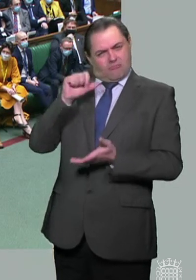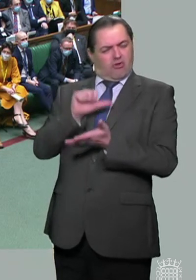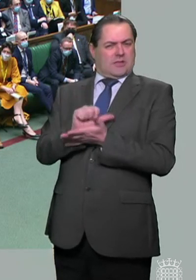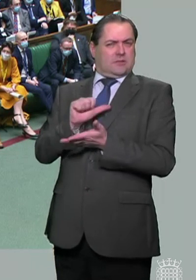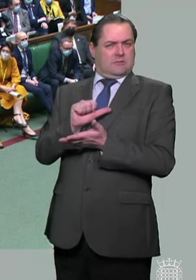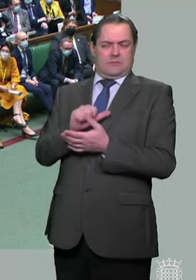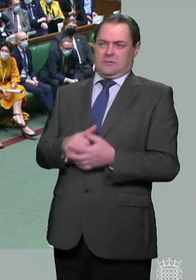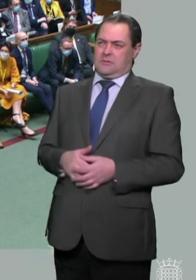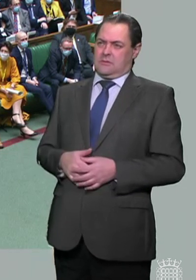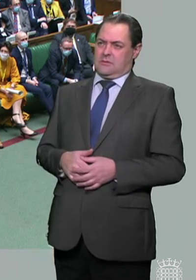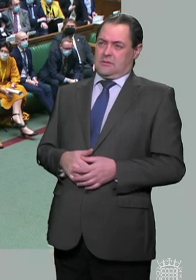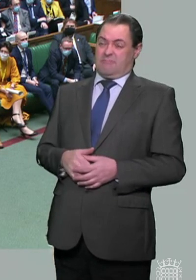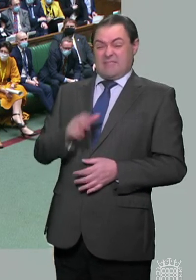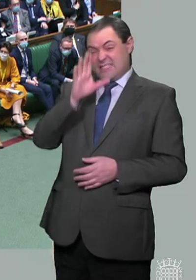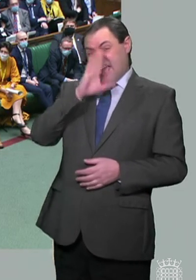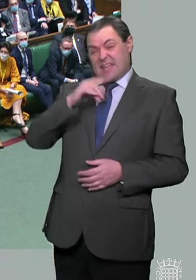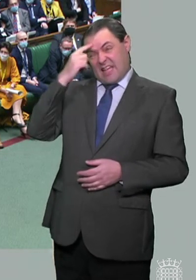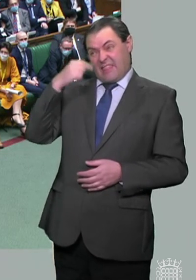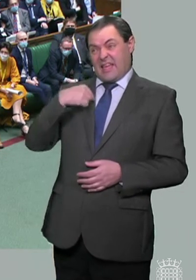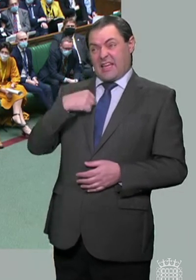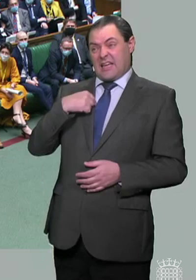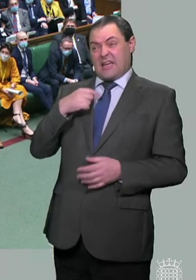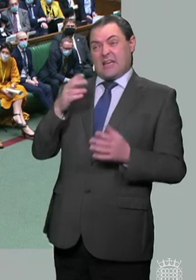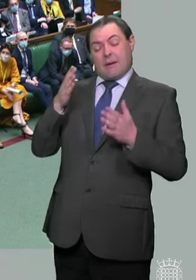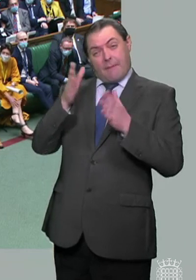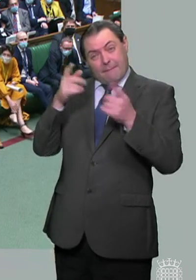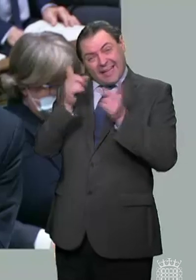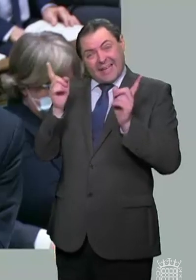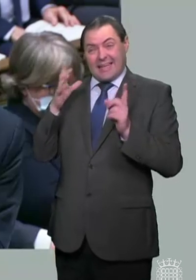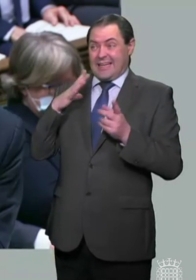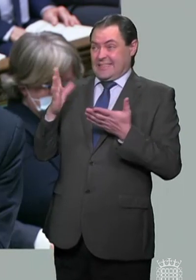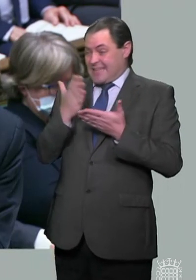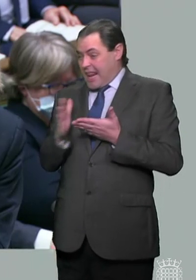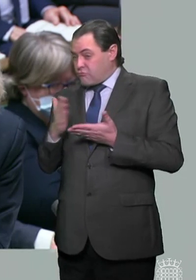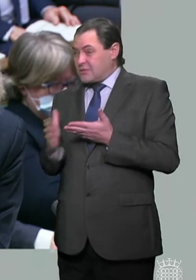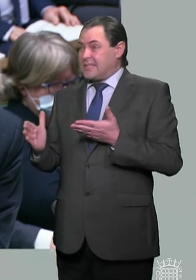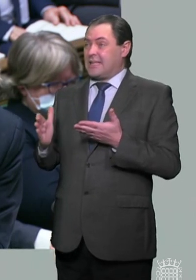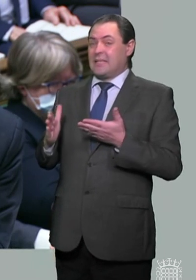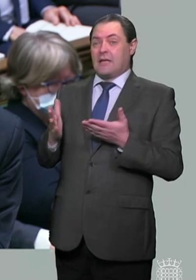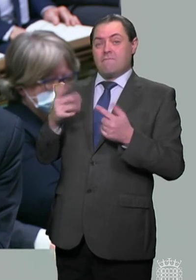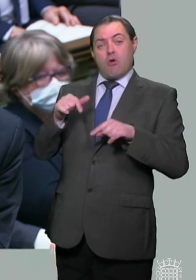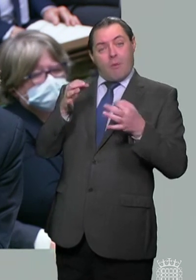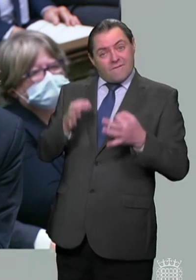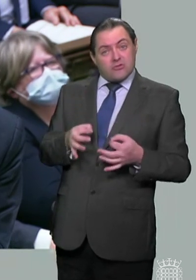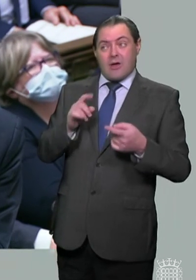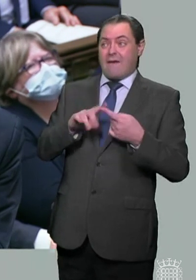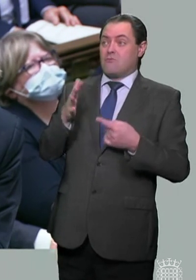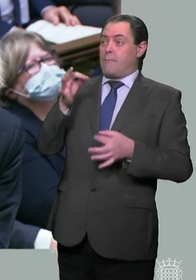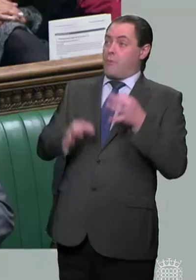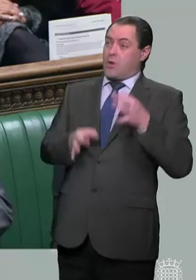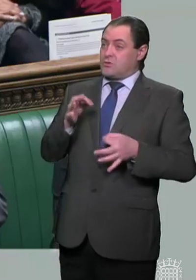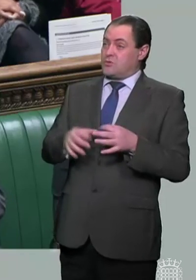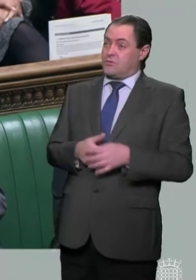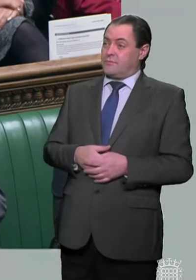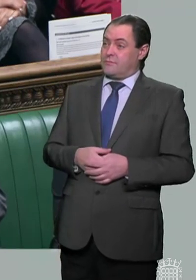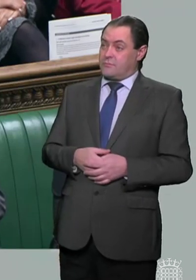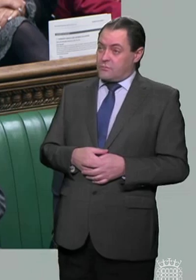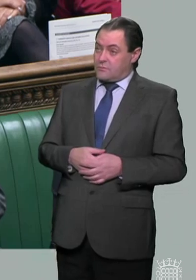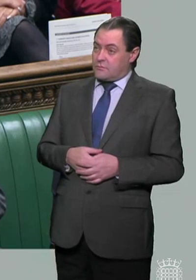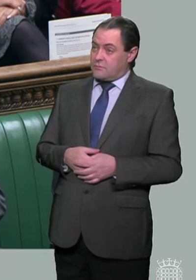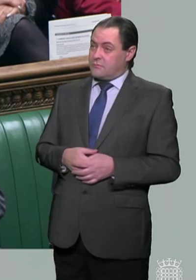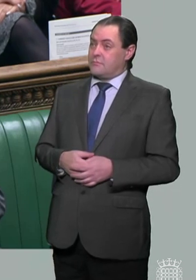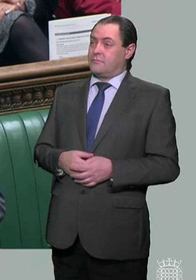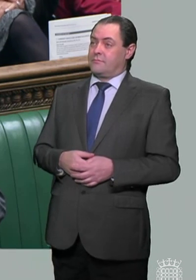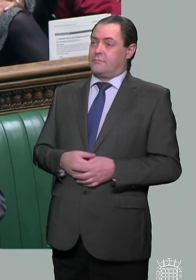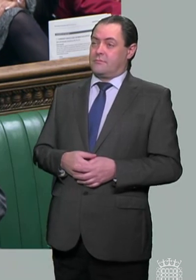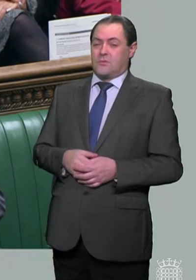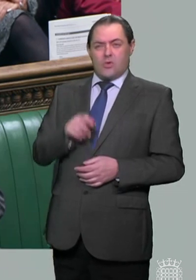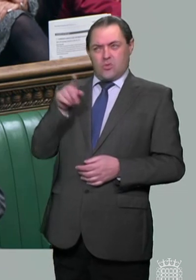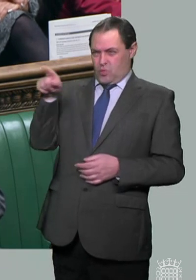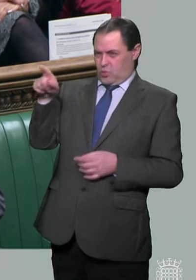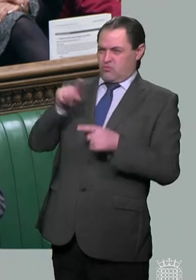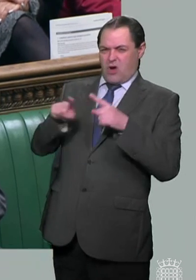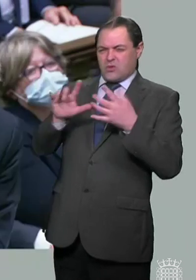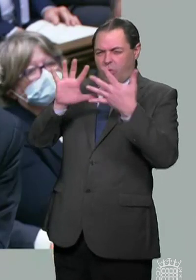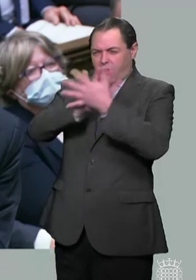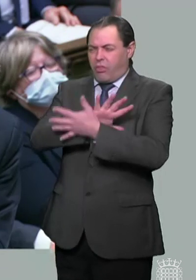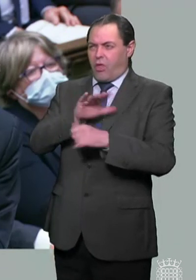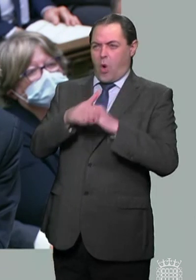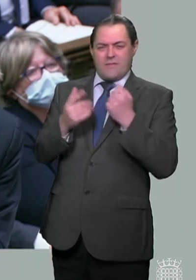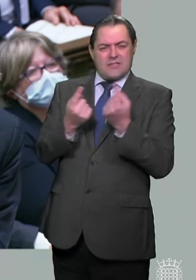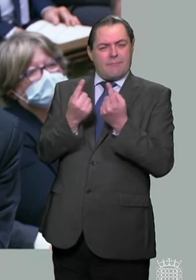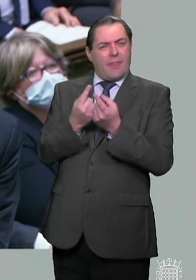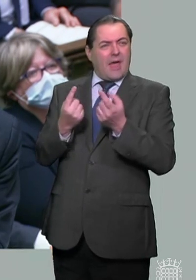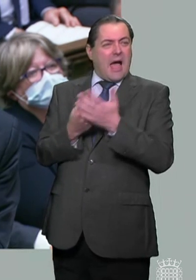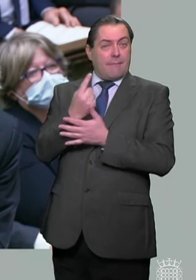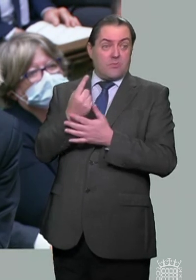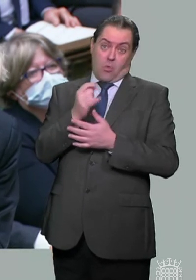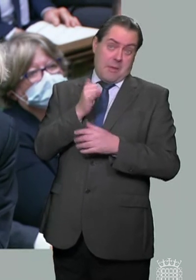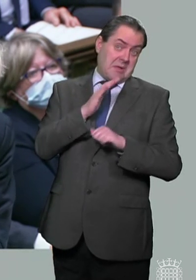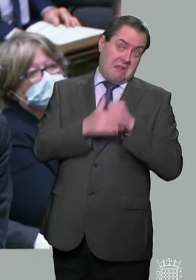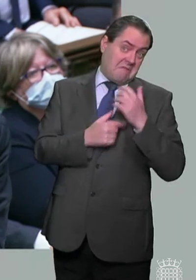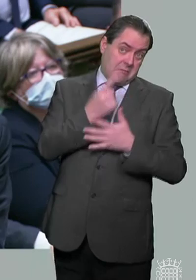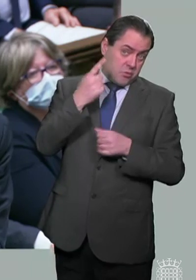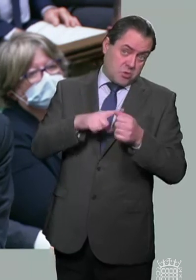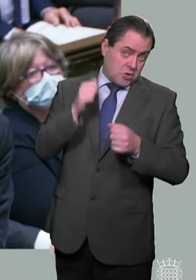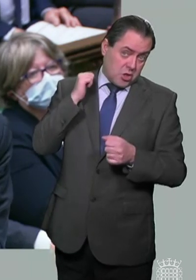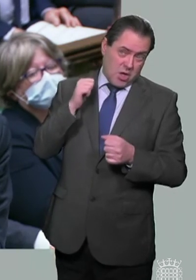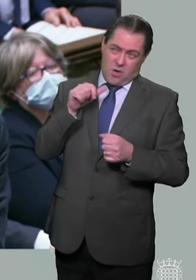I think it is very, very sad that when the public need to hear clarity from their officials and from politicians, the Opposition parties are trying to muddy the waters about events, or non-events, of a year ago.